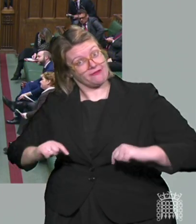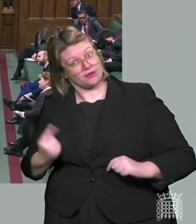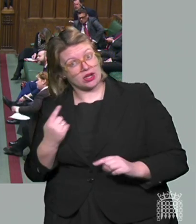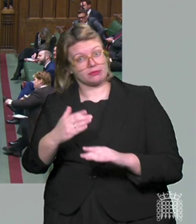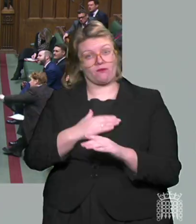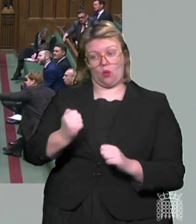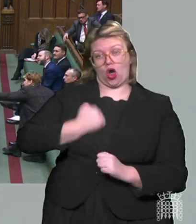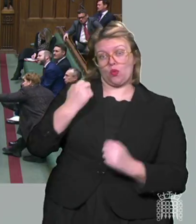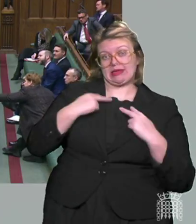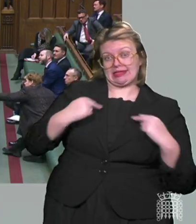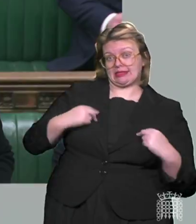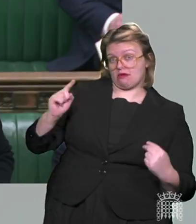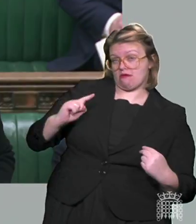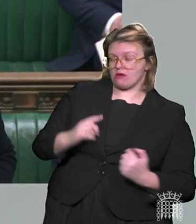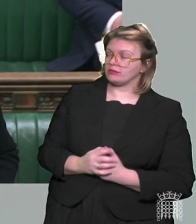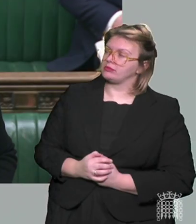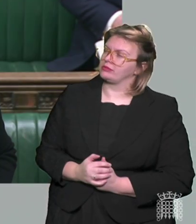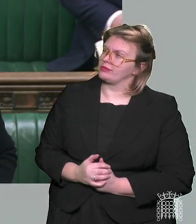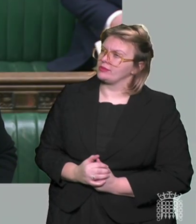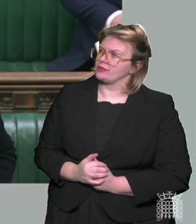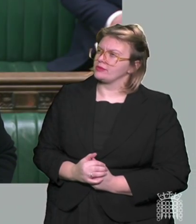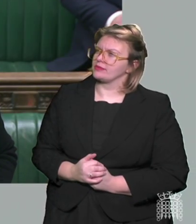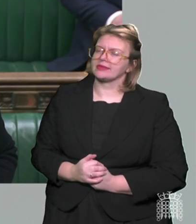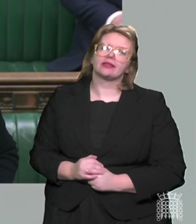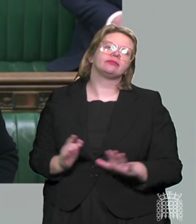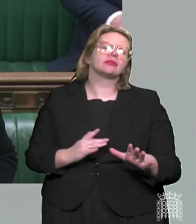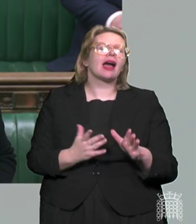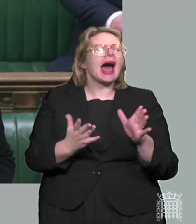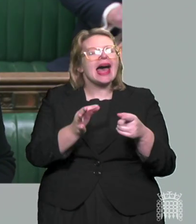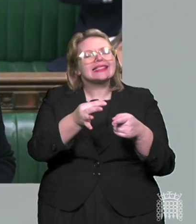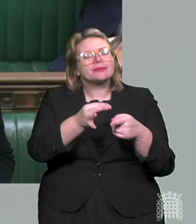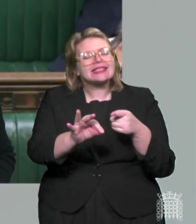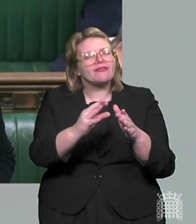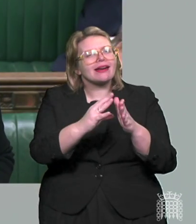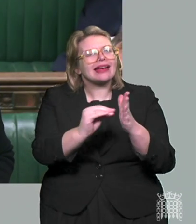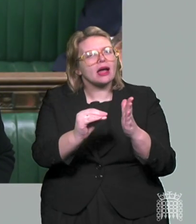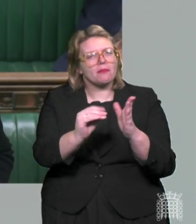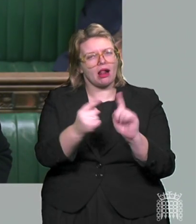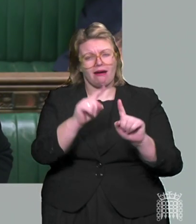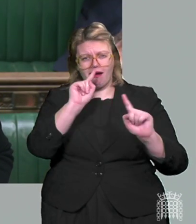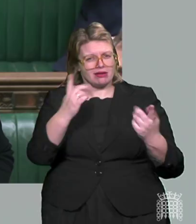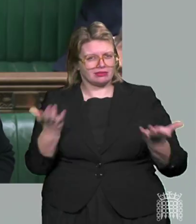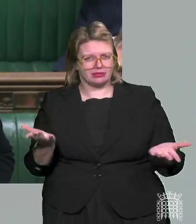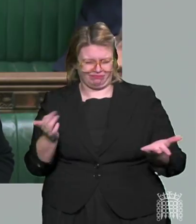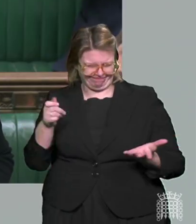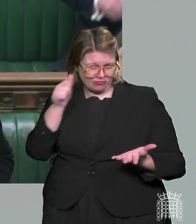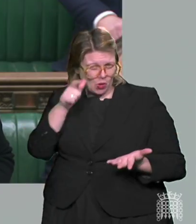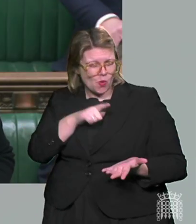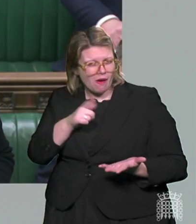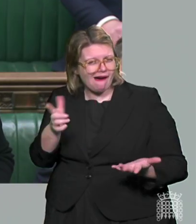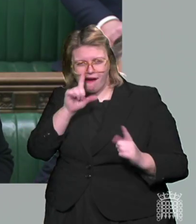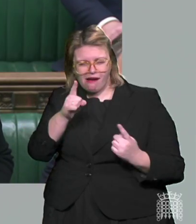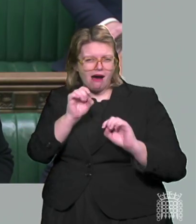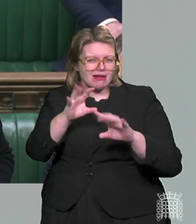I am not going to comment on specific cases—the right honourable Lady will understand why that is the case.